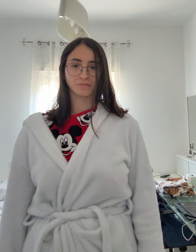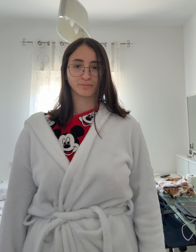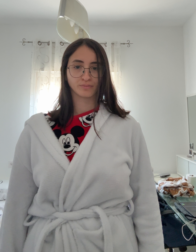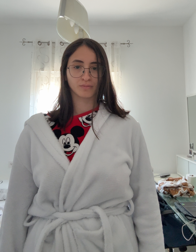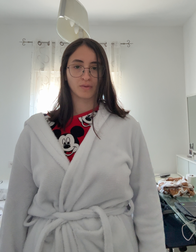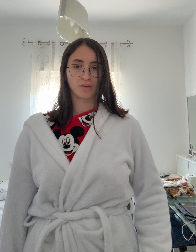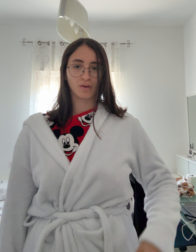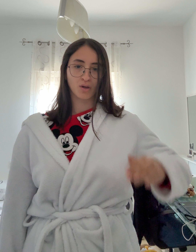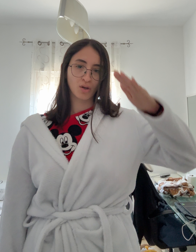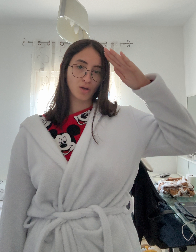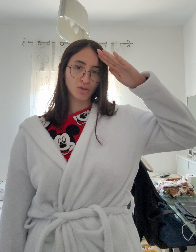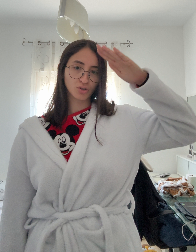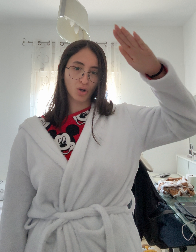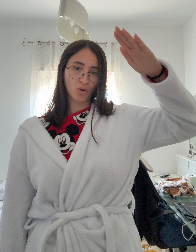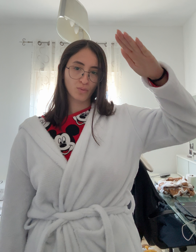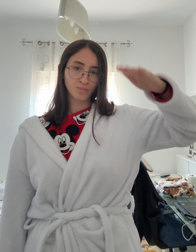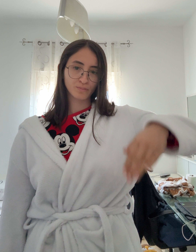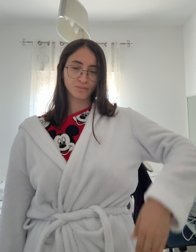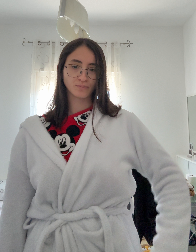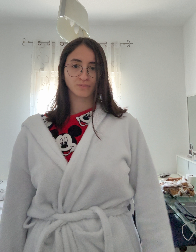שלום